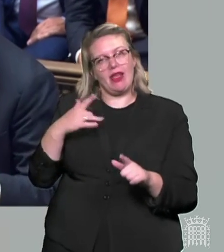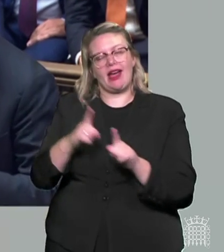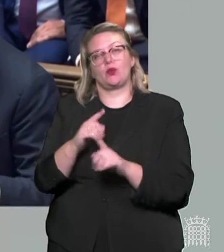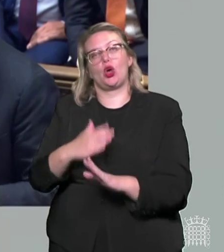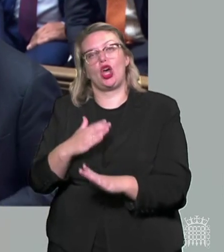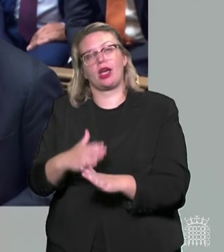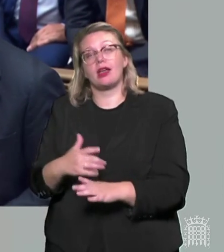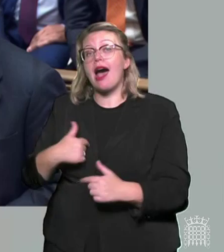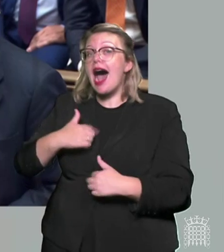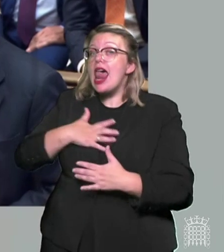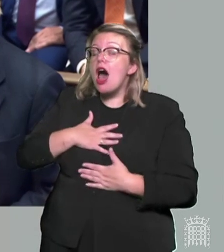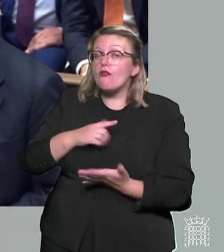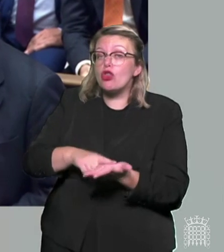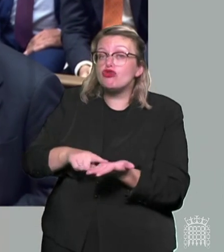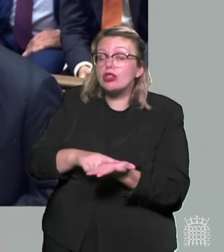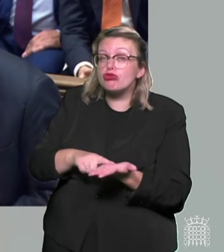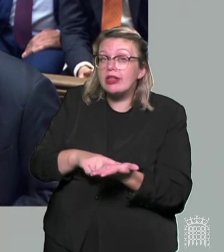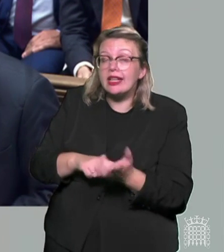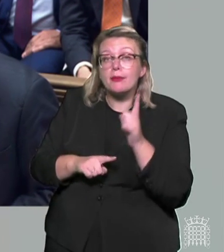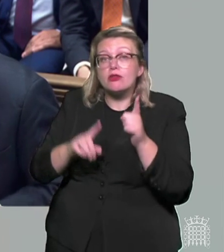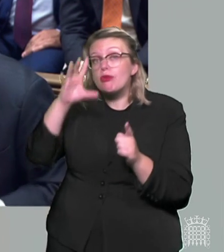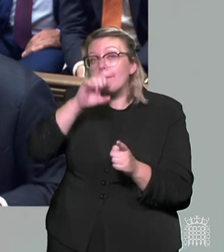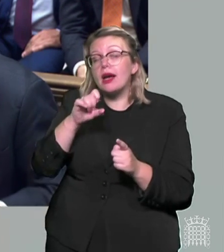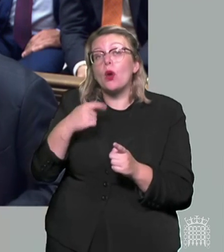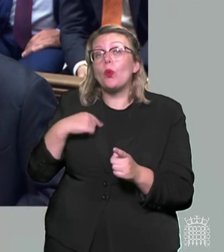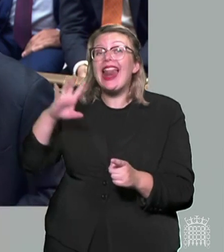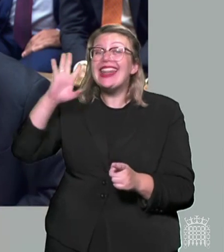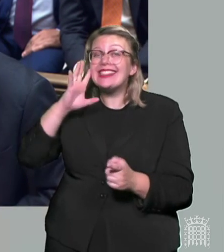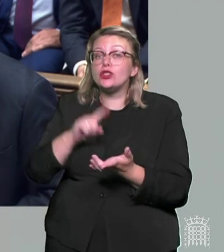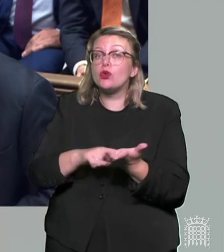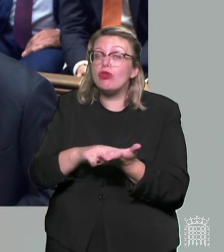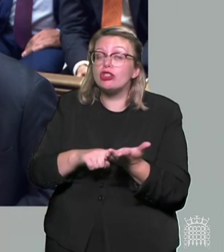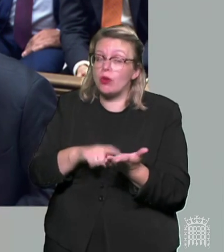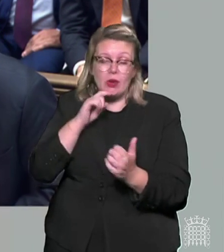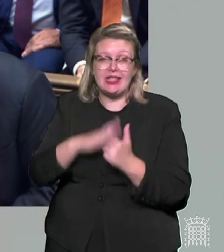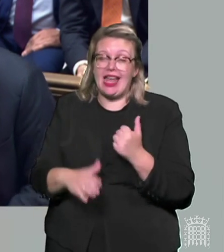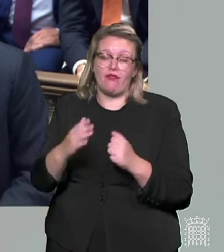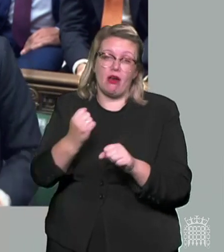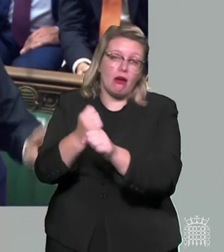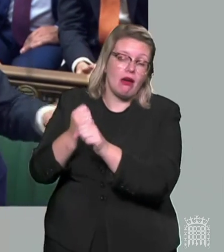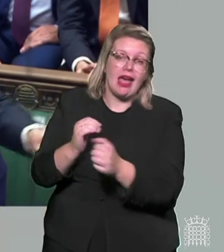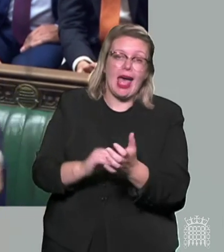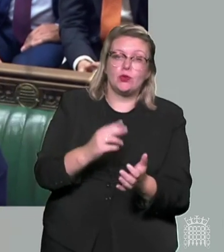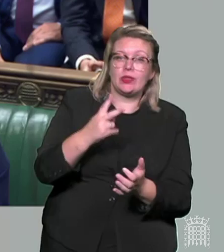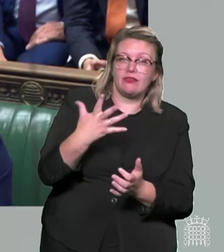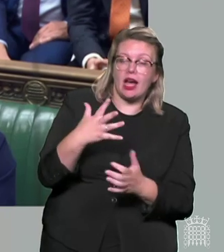I love the Treasury, but remember that if we had always listened to the Treasury, we would not have built the M25 or the channel tunnel.